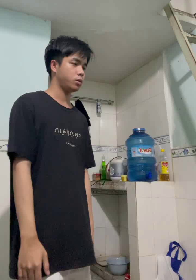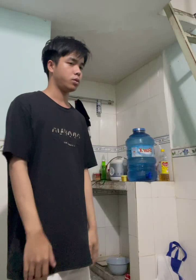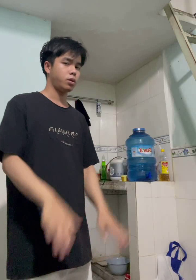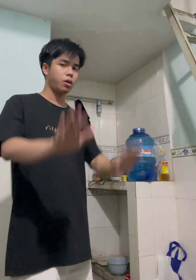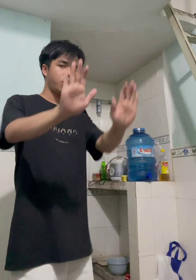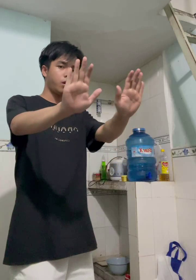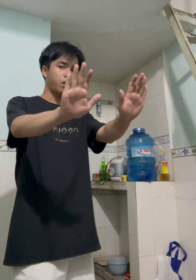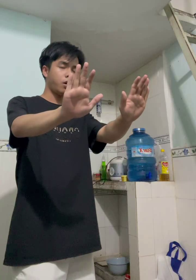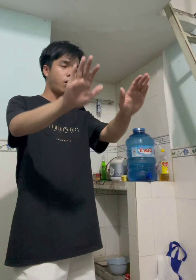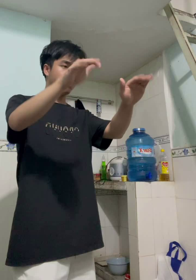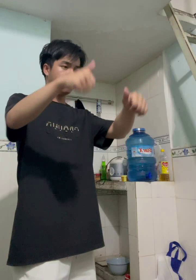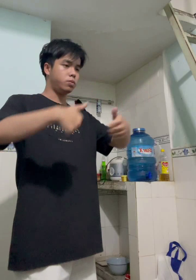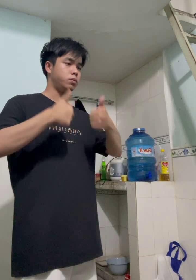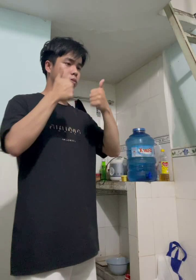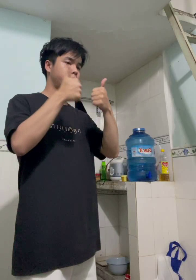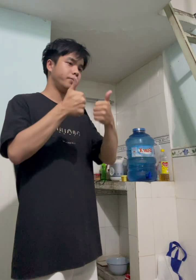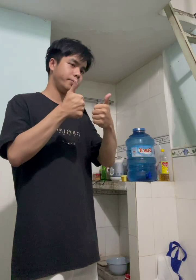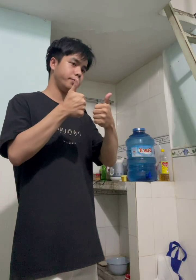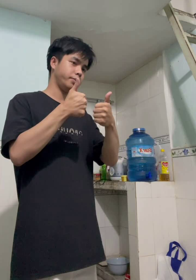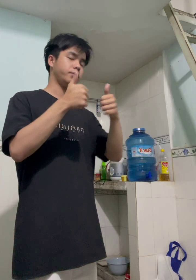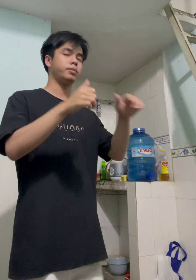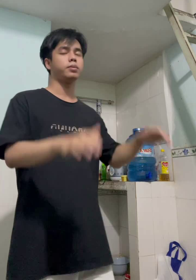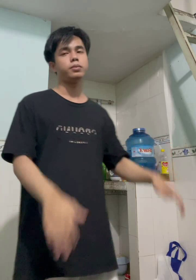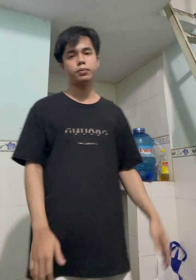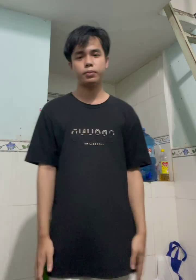tuyet voi